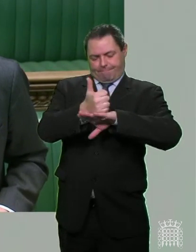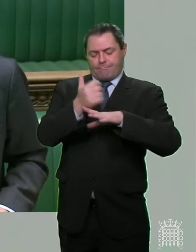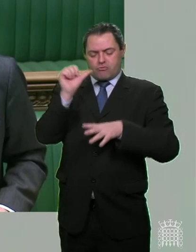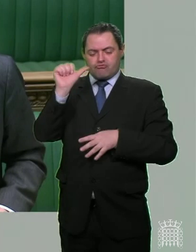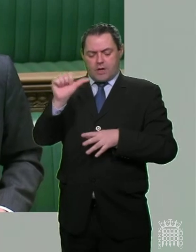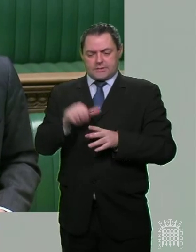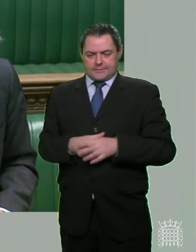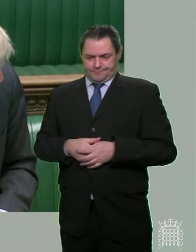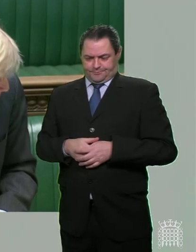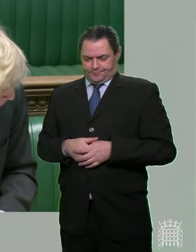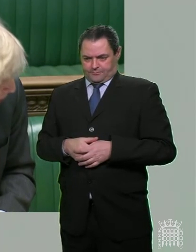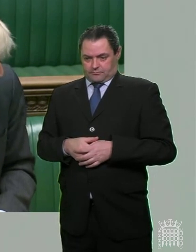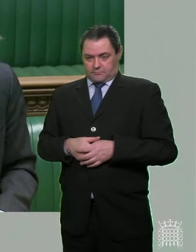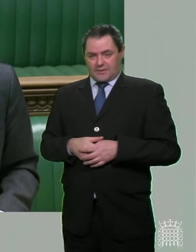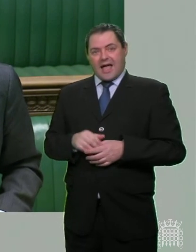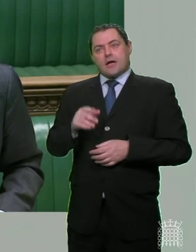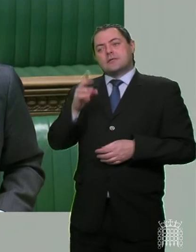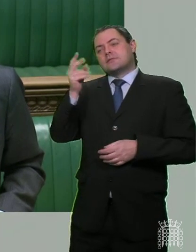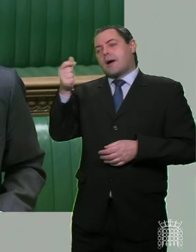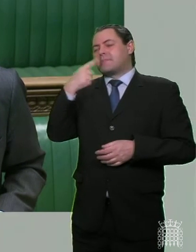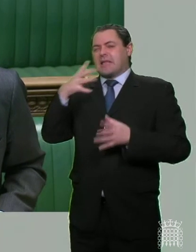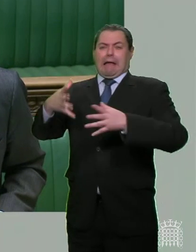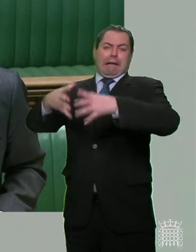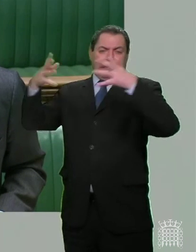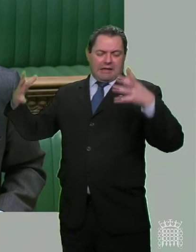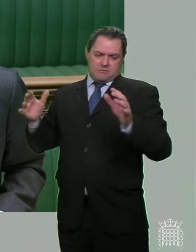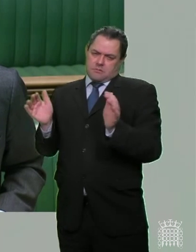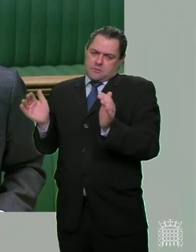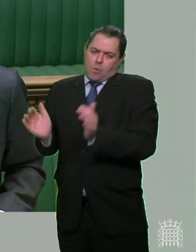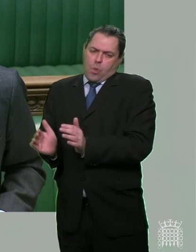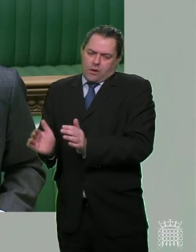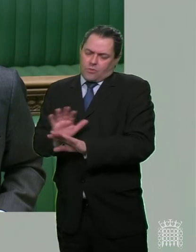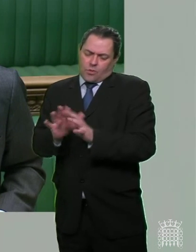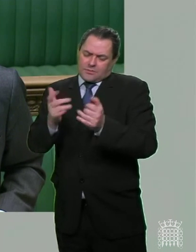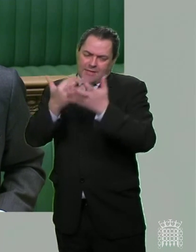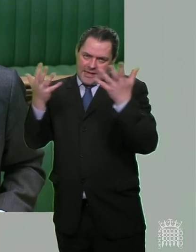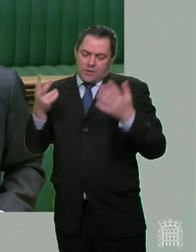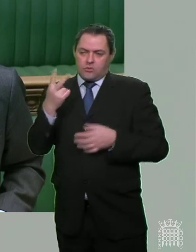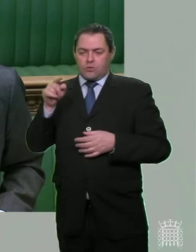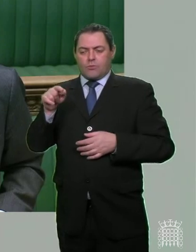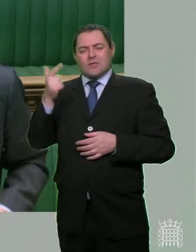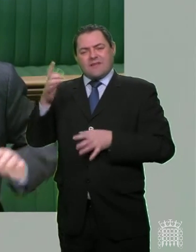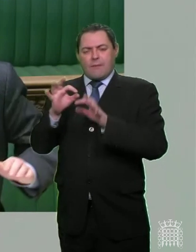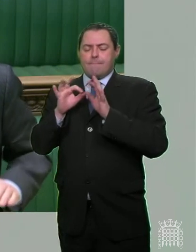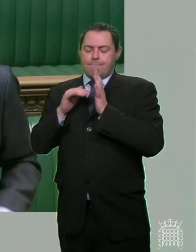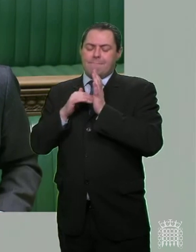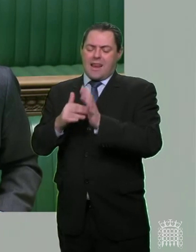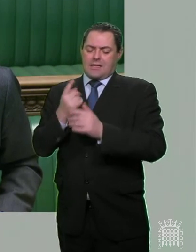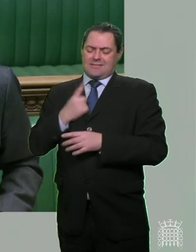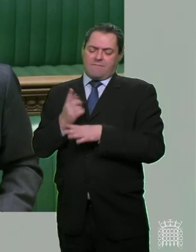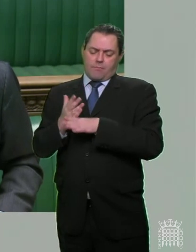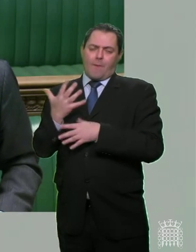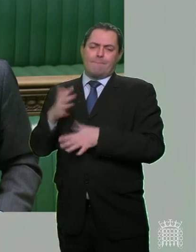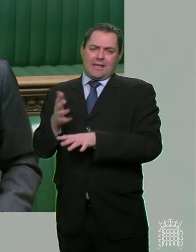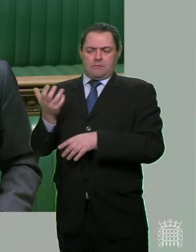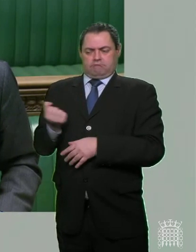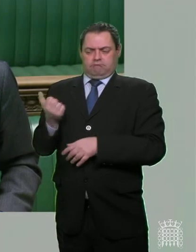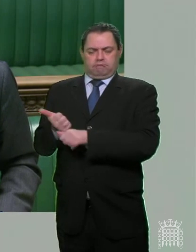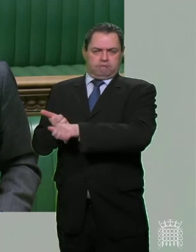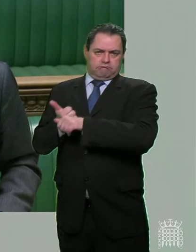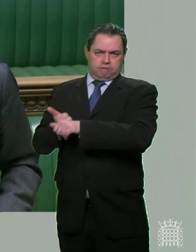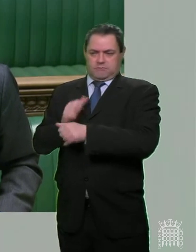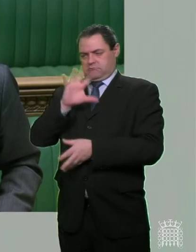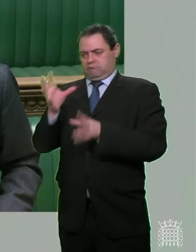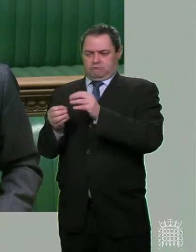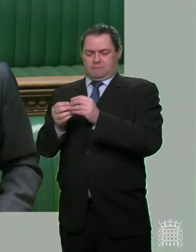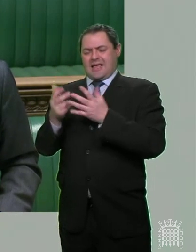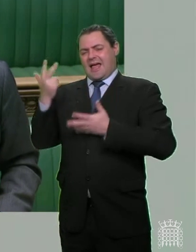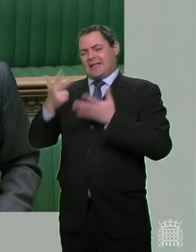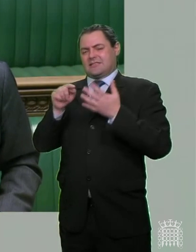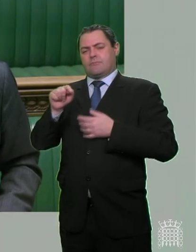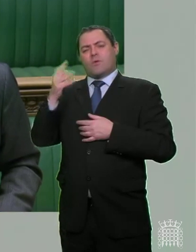They are fewer in number than is sometimes suggested in this House, and I can tell him that 2.7 million self-employed people have received support totalling over £18 .5 billion.